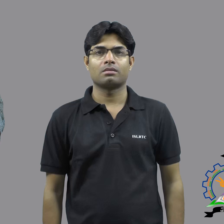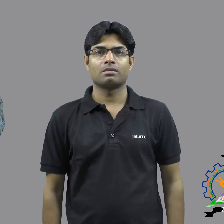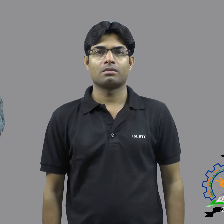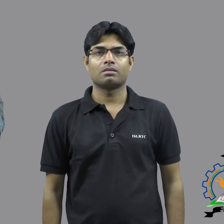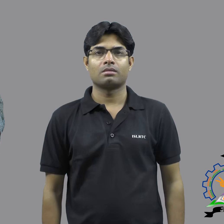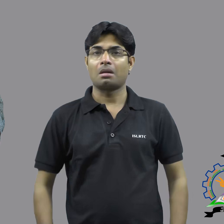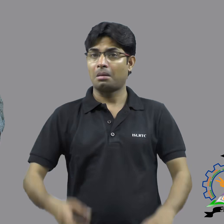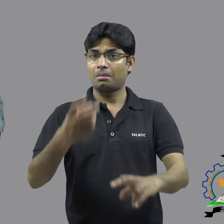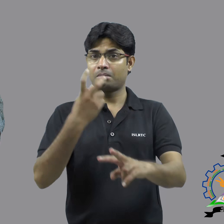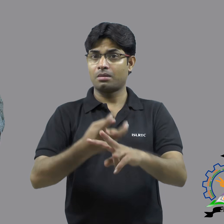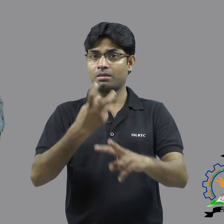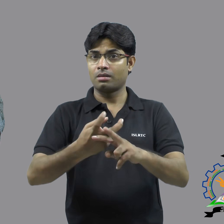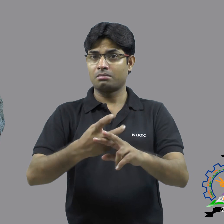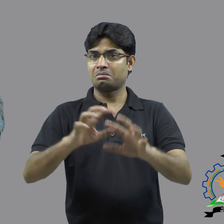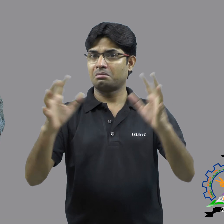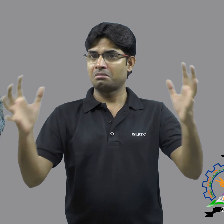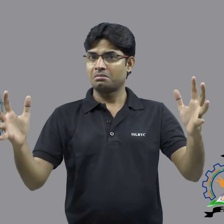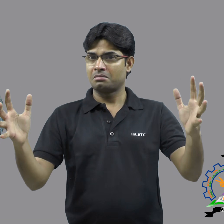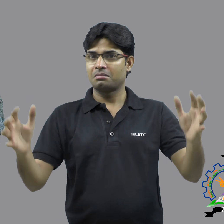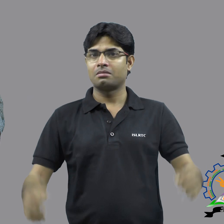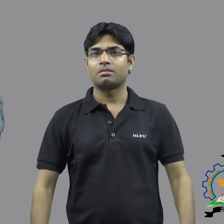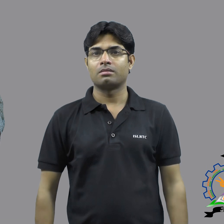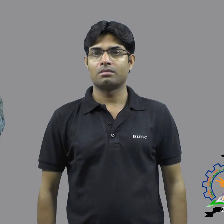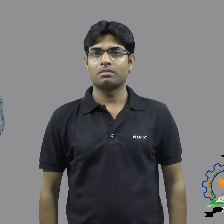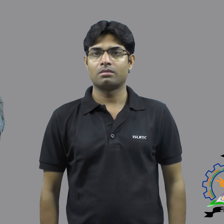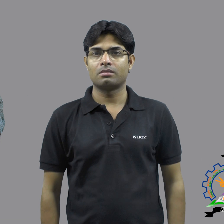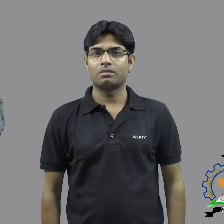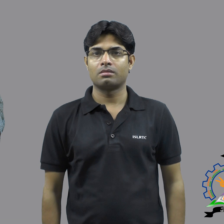Rock